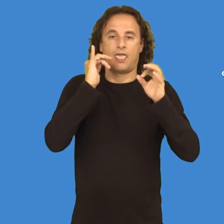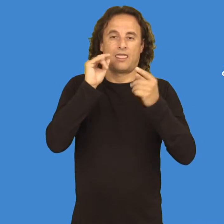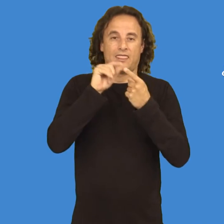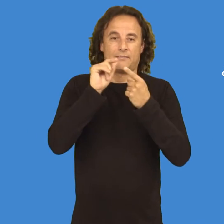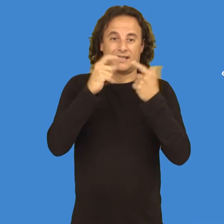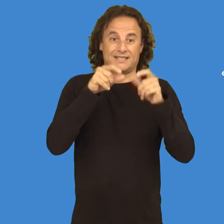diabetes